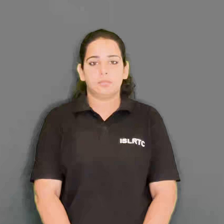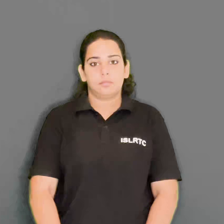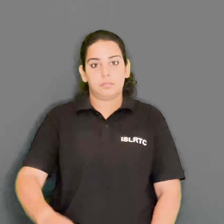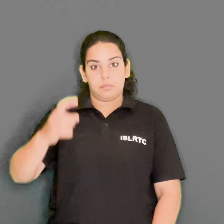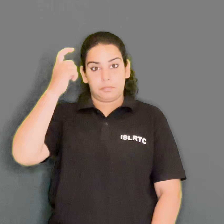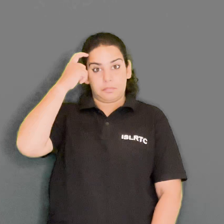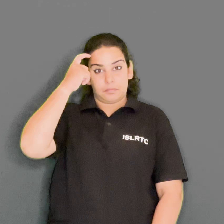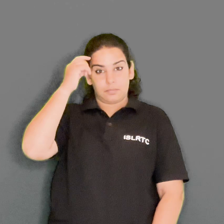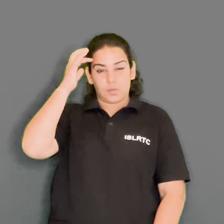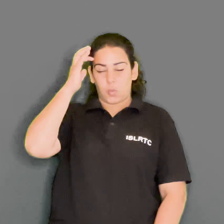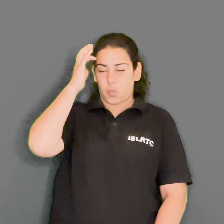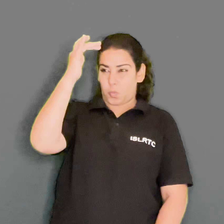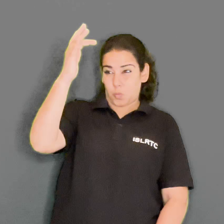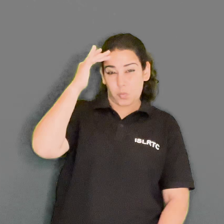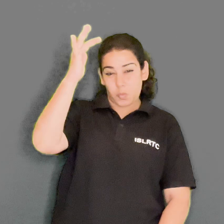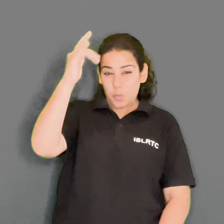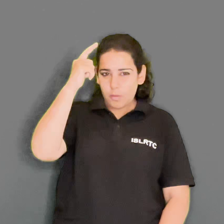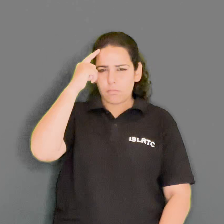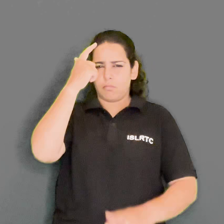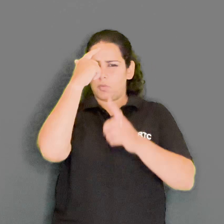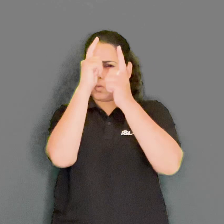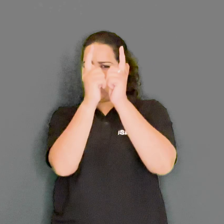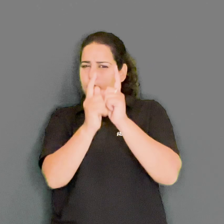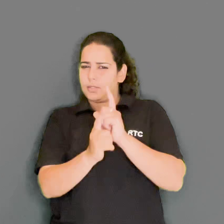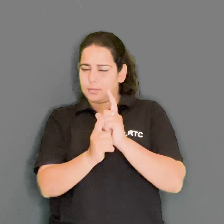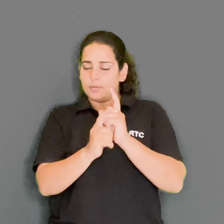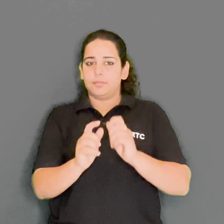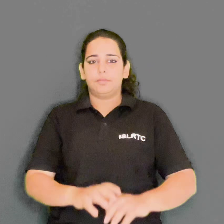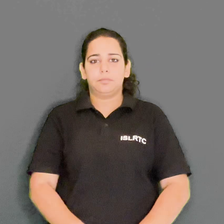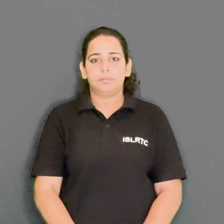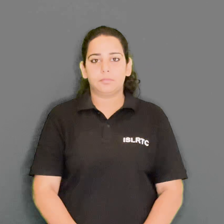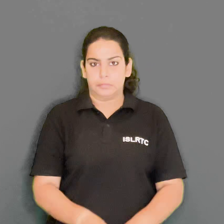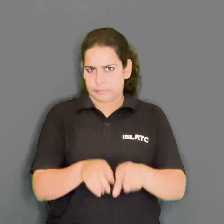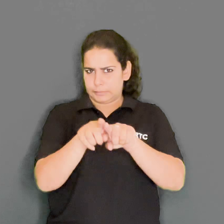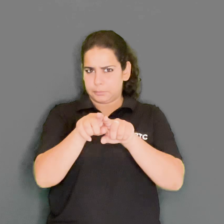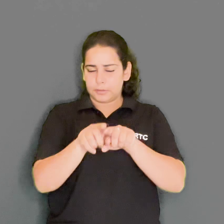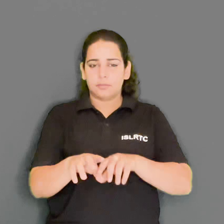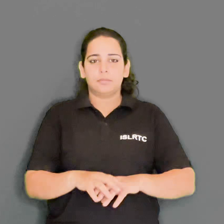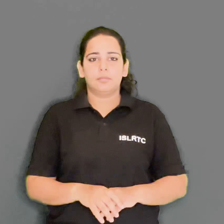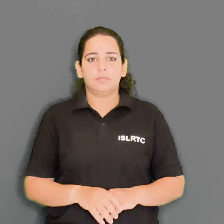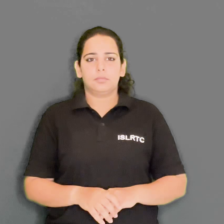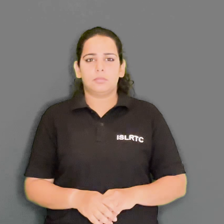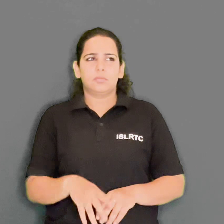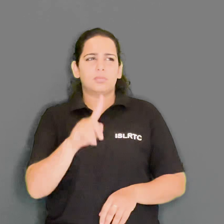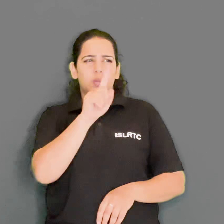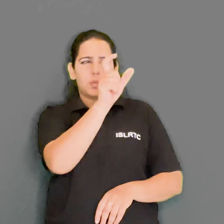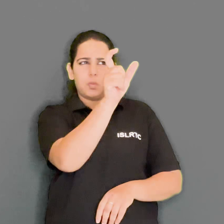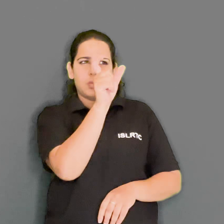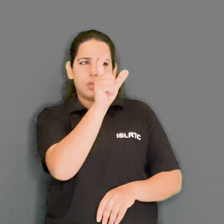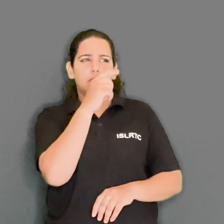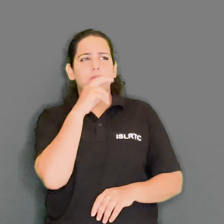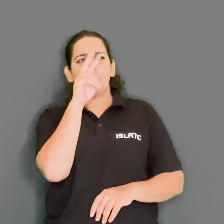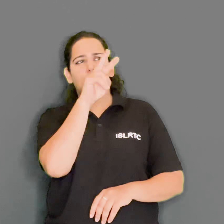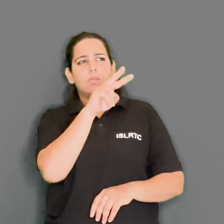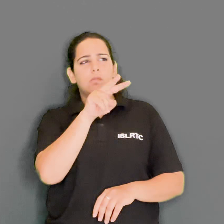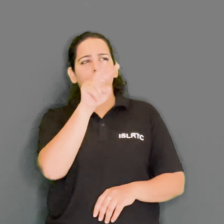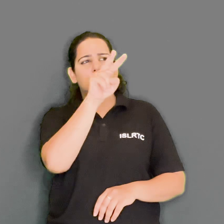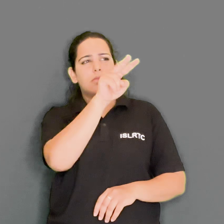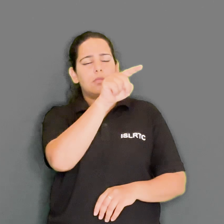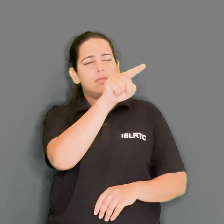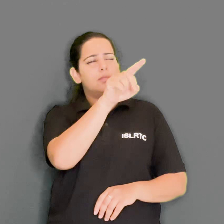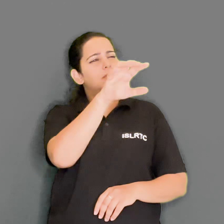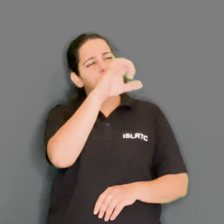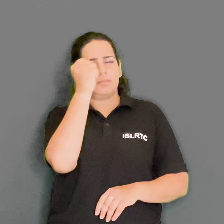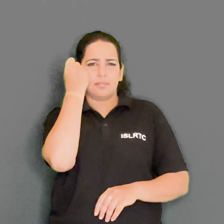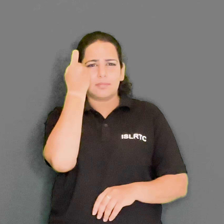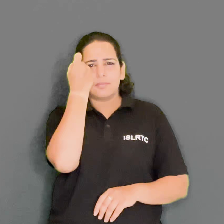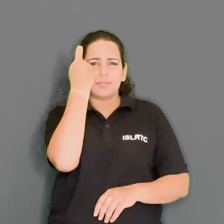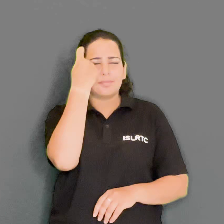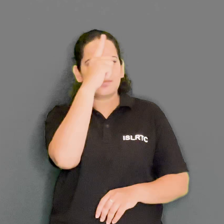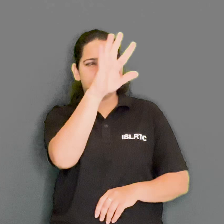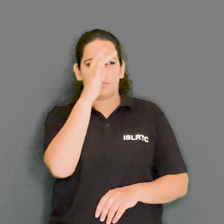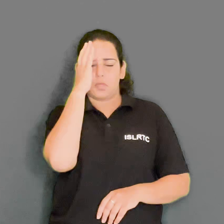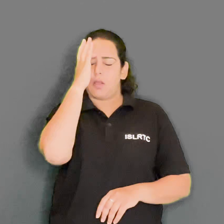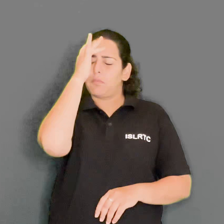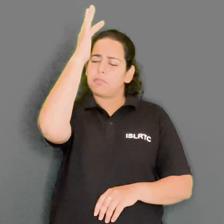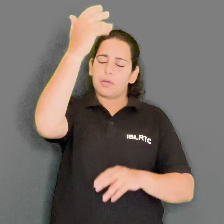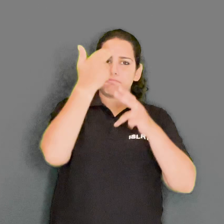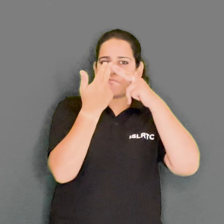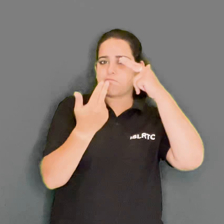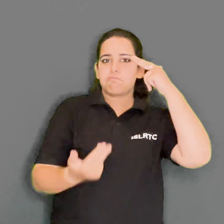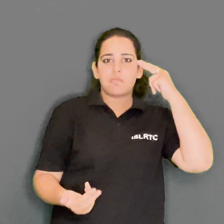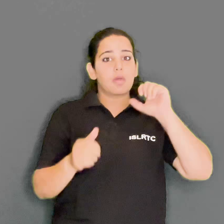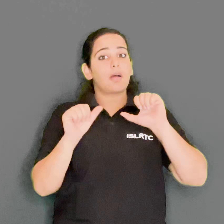Emulation Effort to match or surpass a person or achievement, typically by imitation